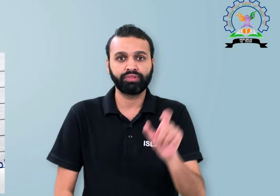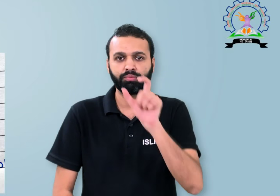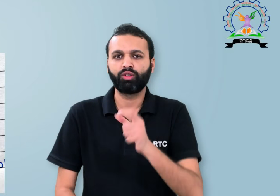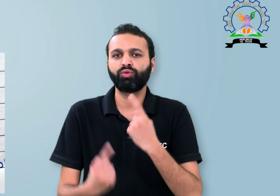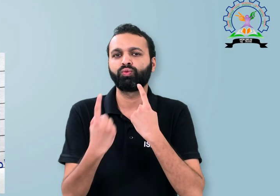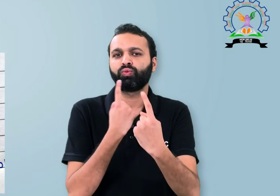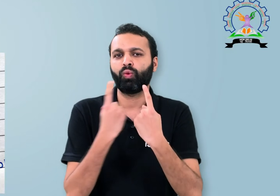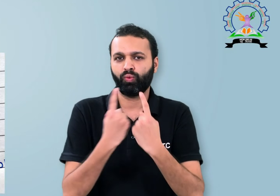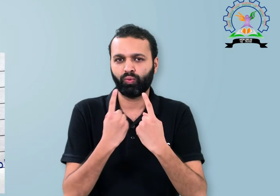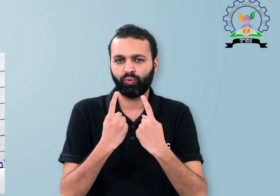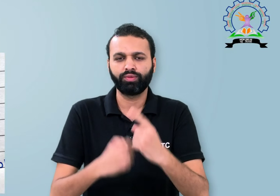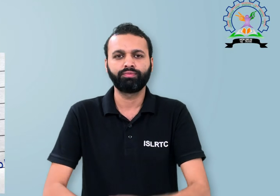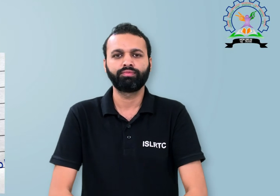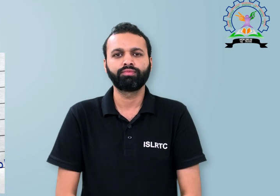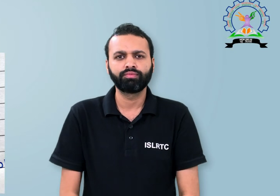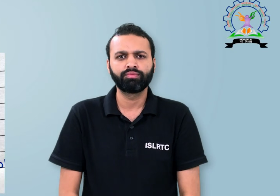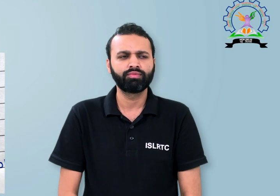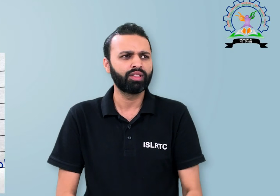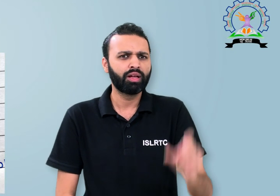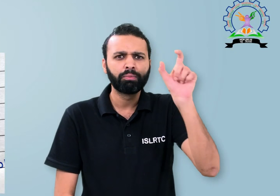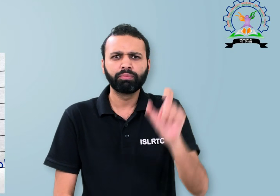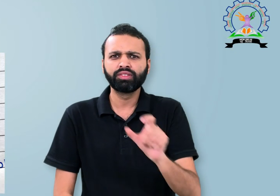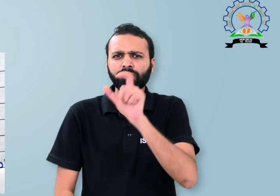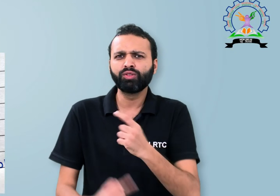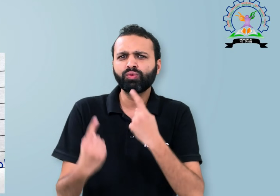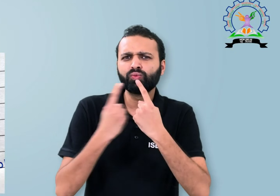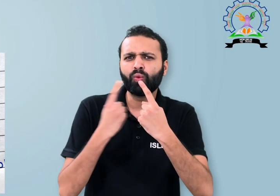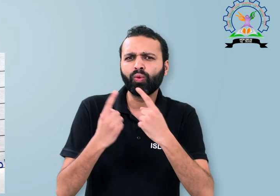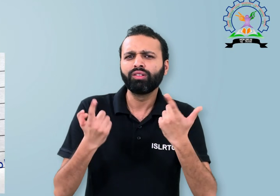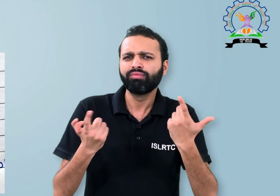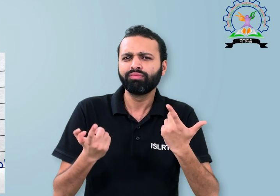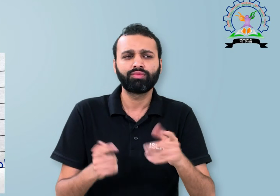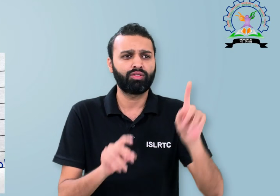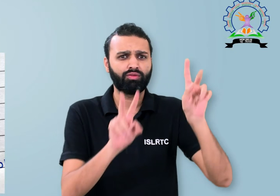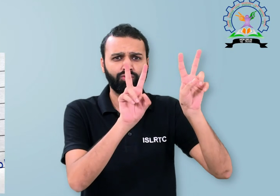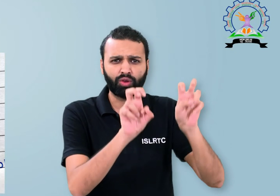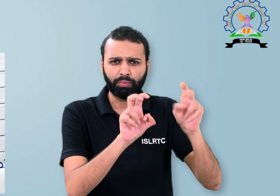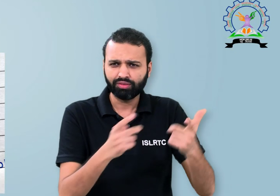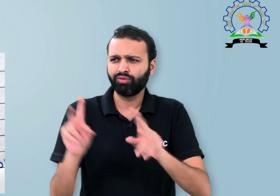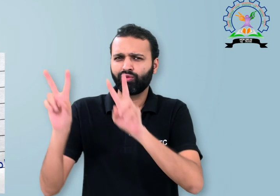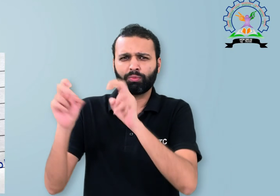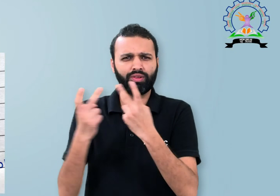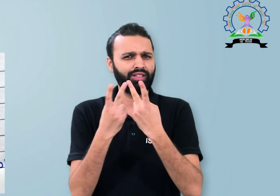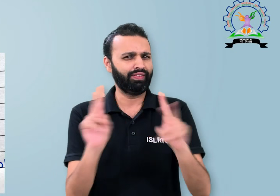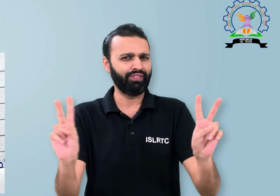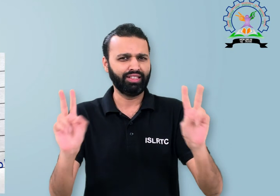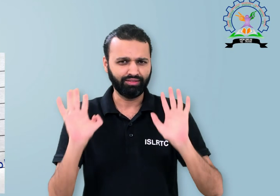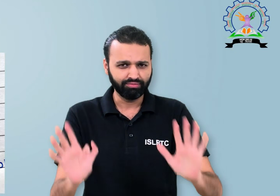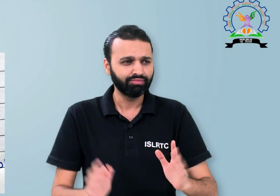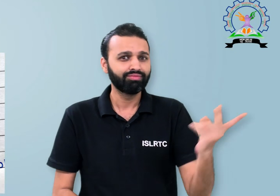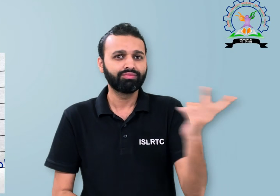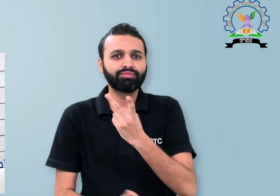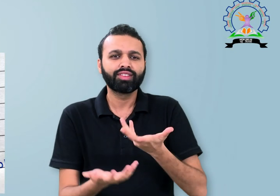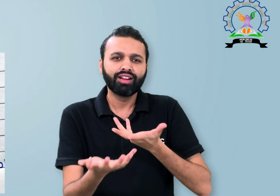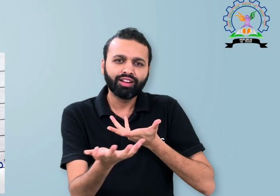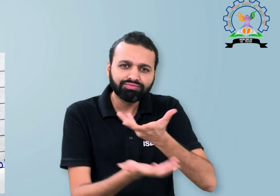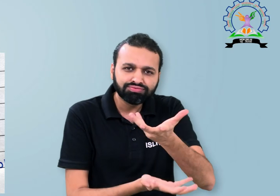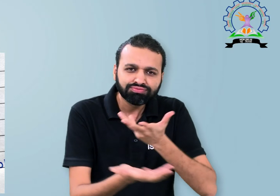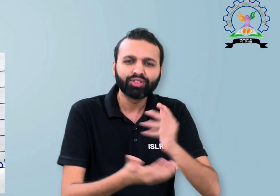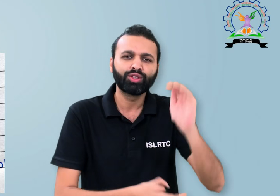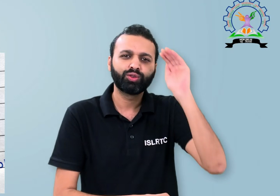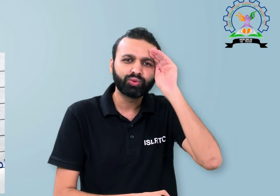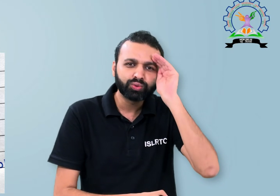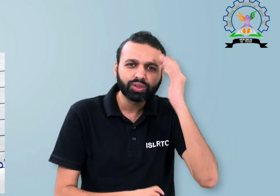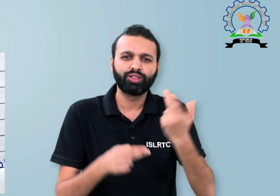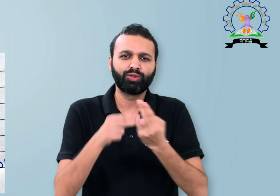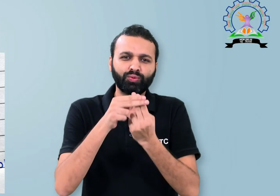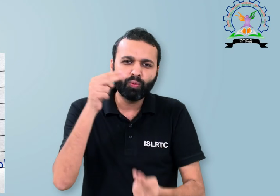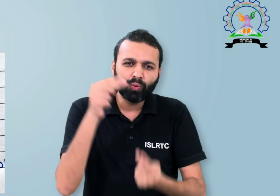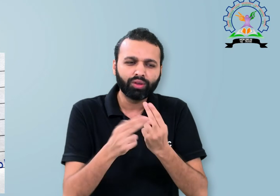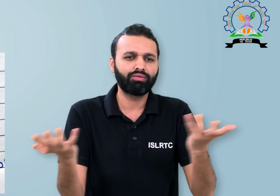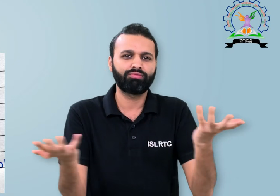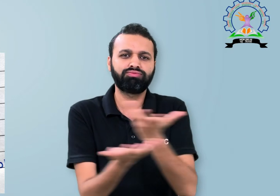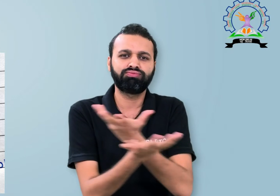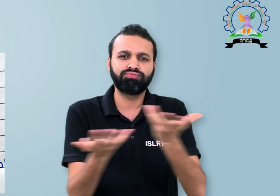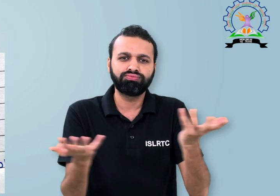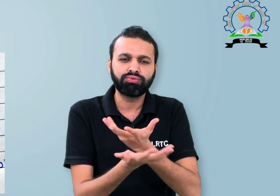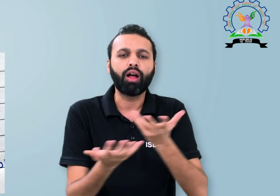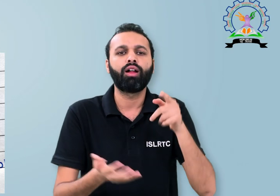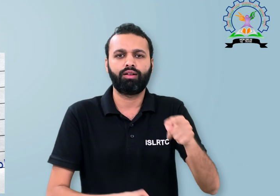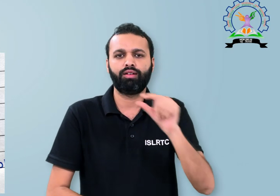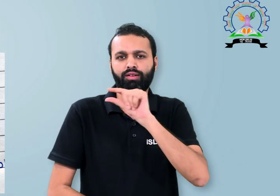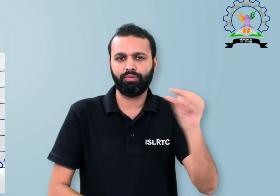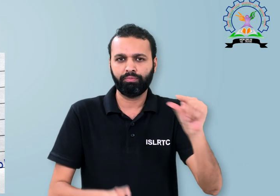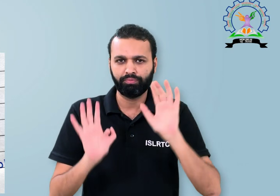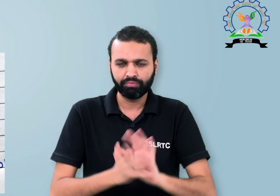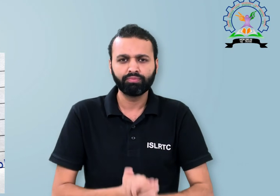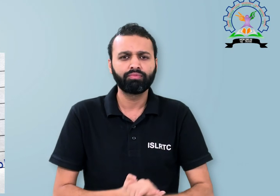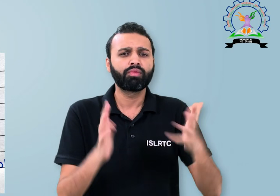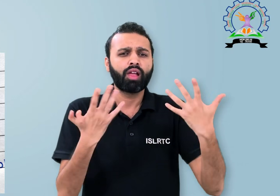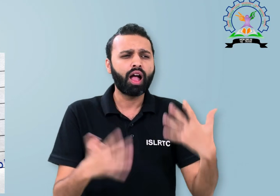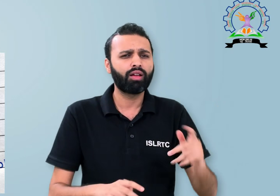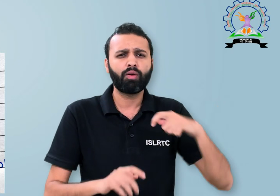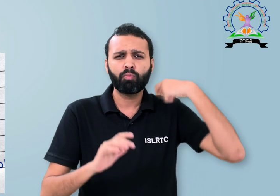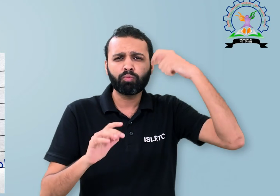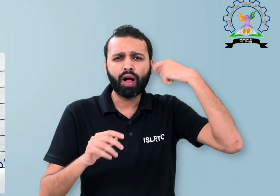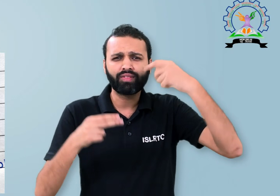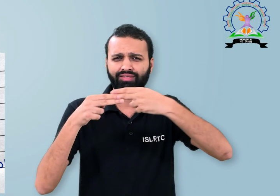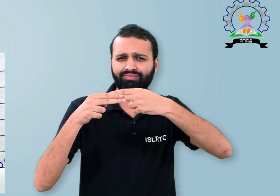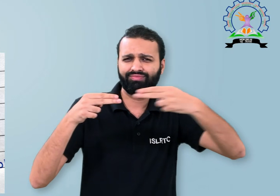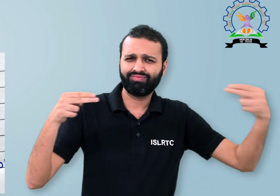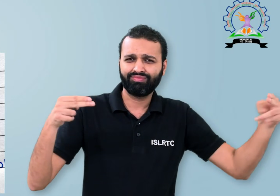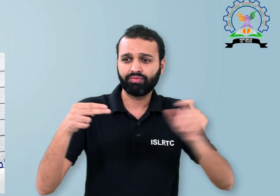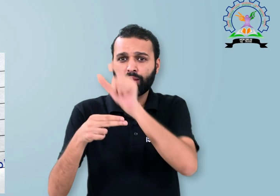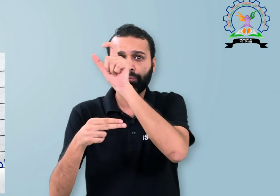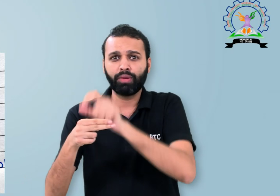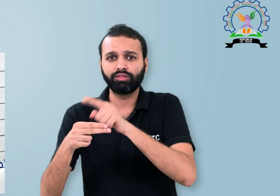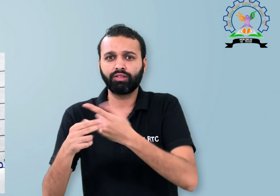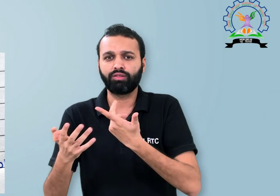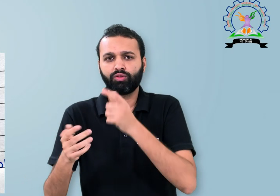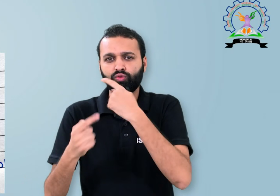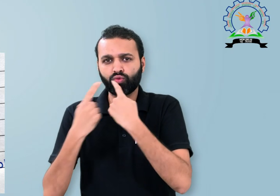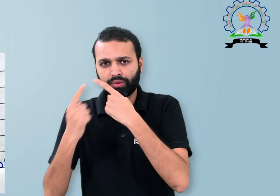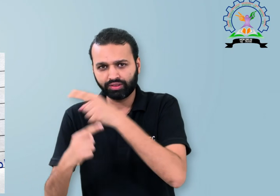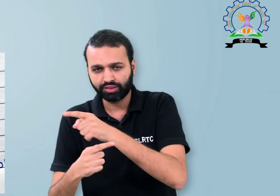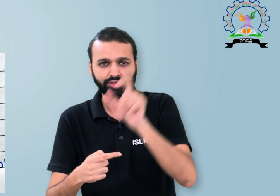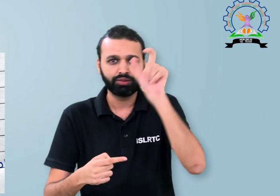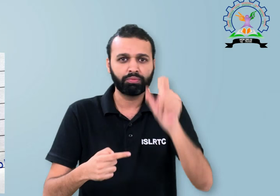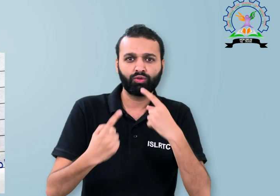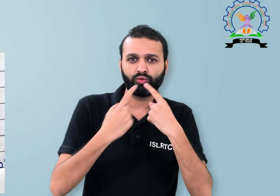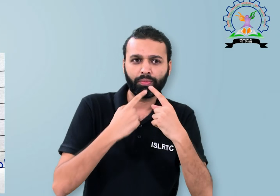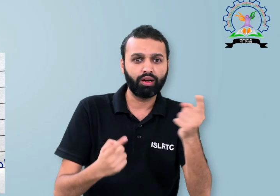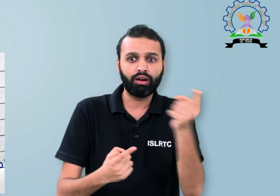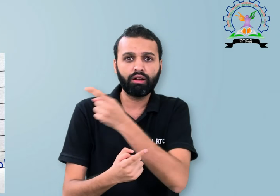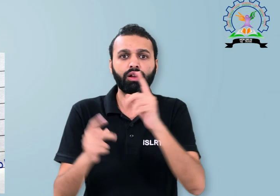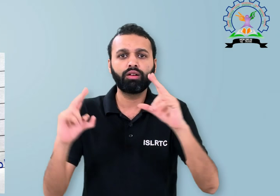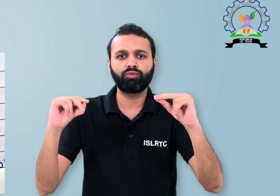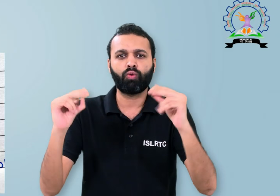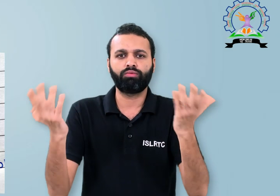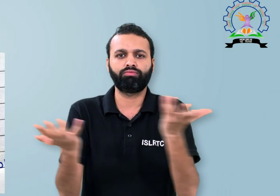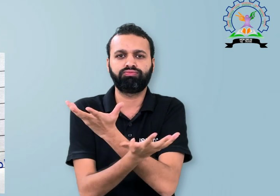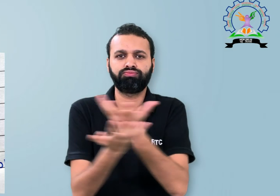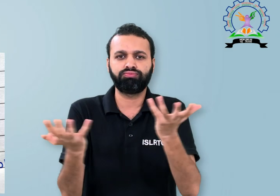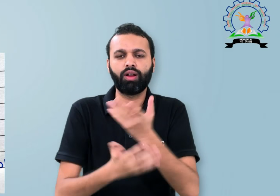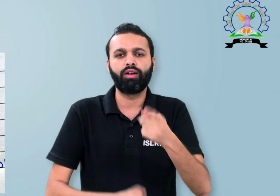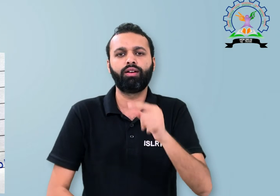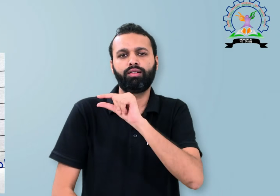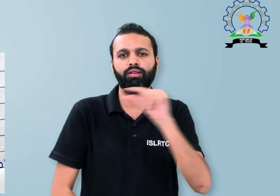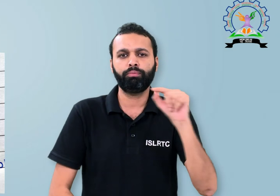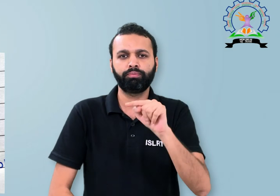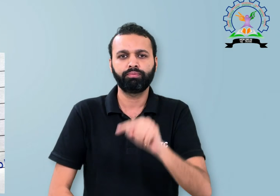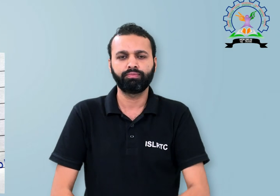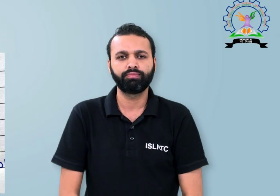Dialogue A conversation between two or more people as a feature of a book, play, or movie.